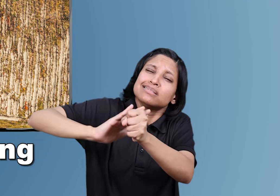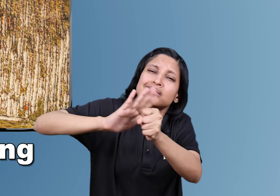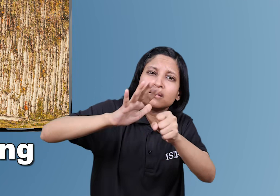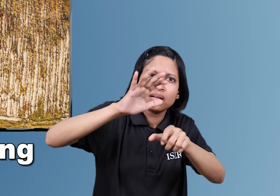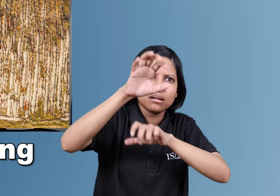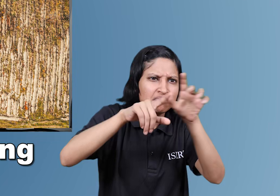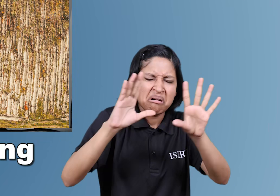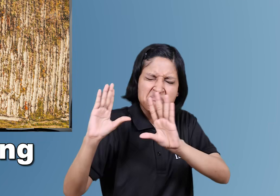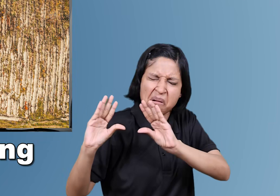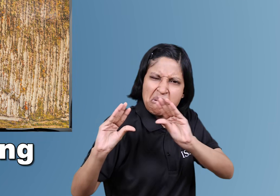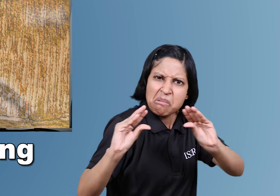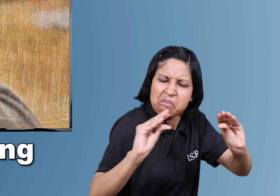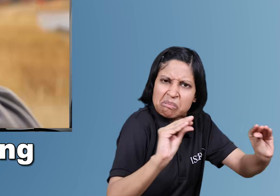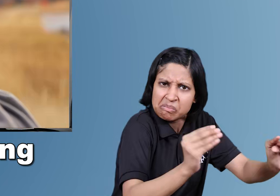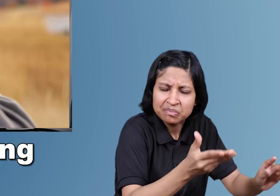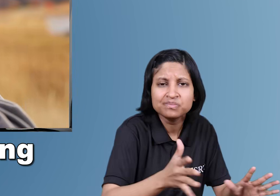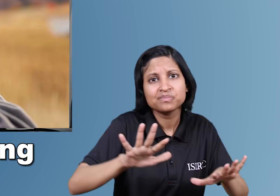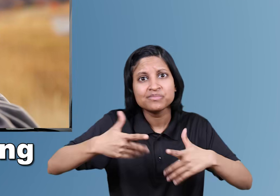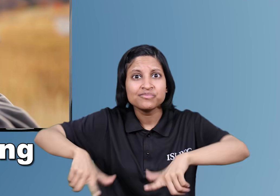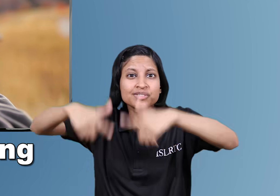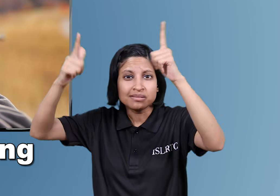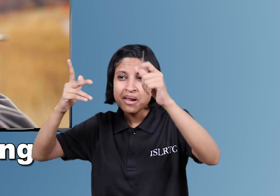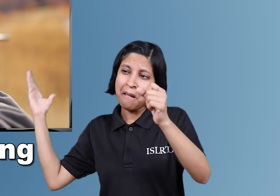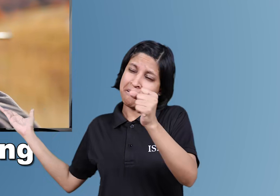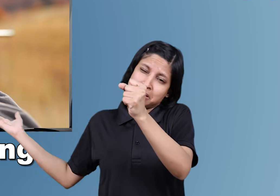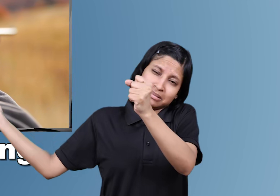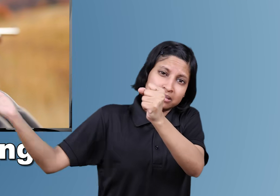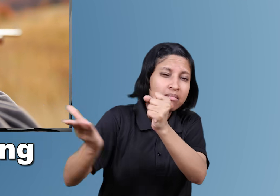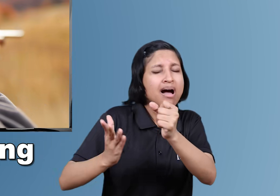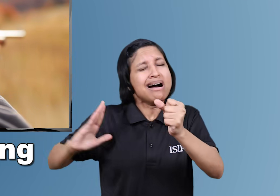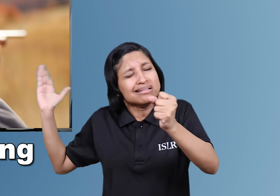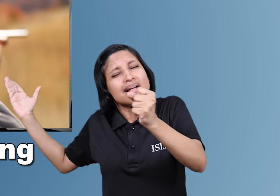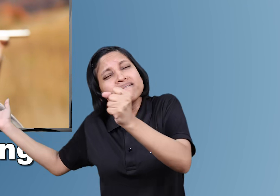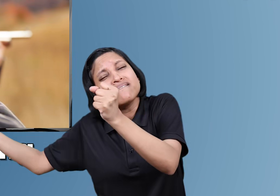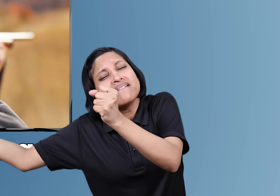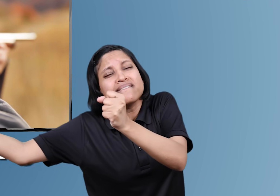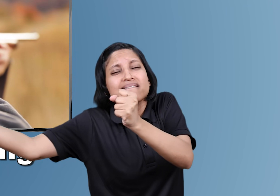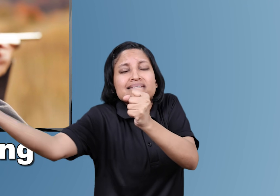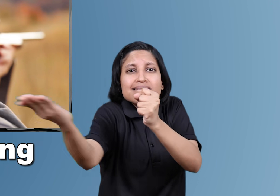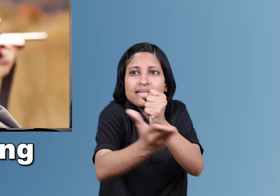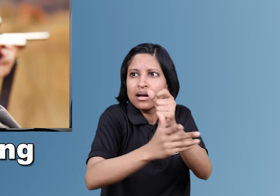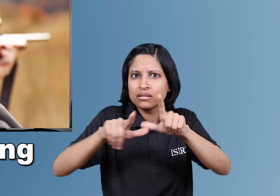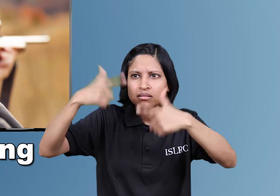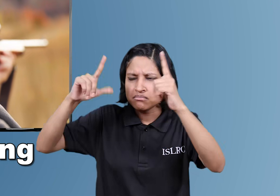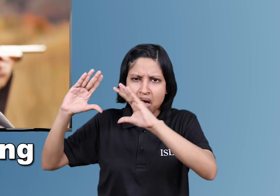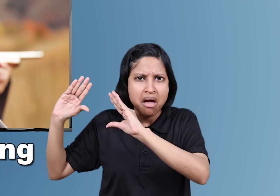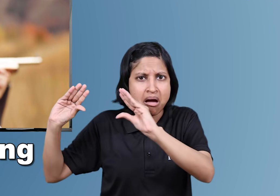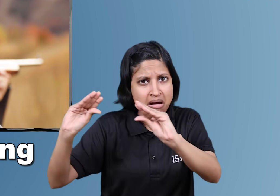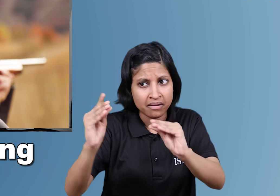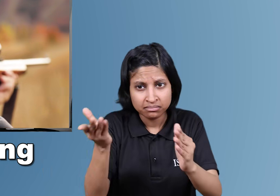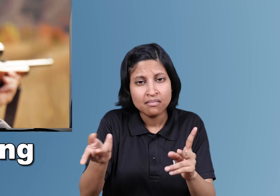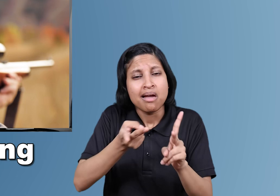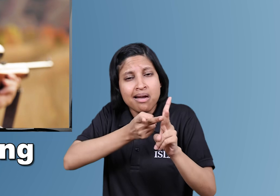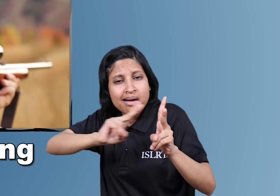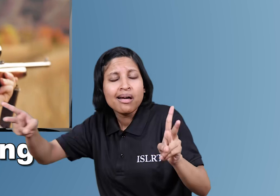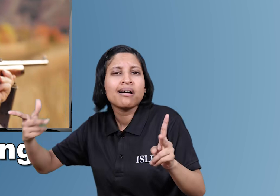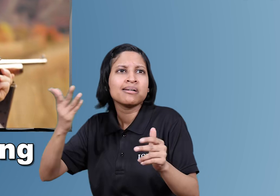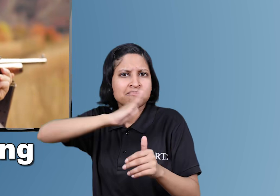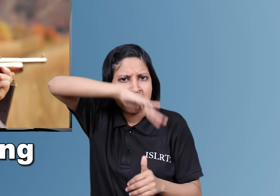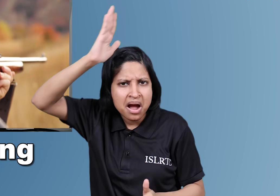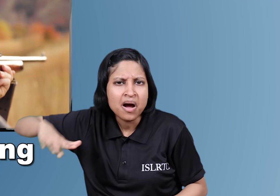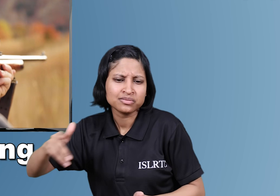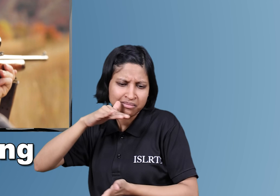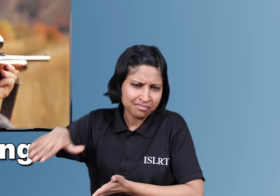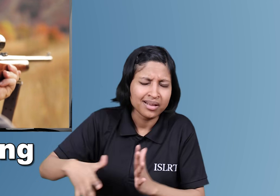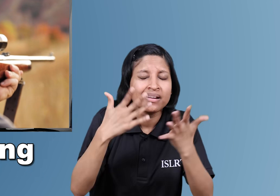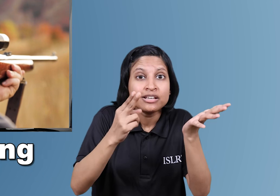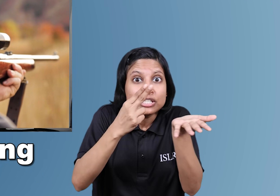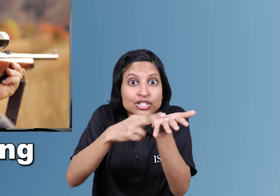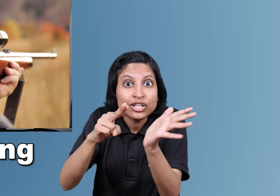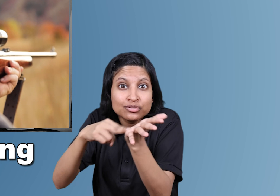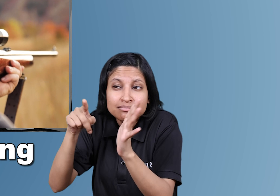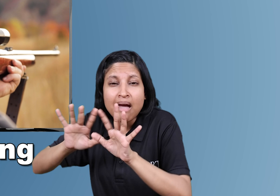and excessive hunting, which often results in resource depletion.